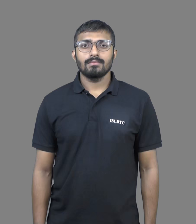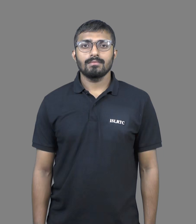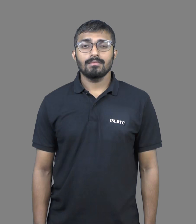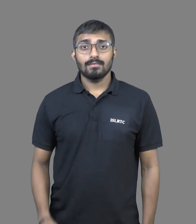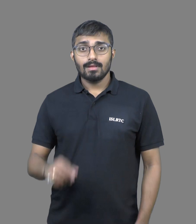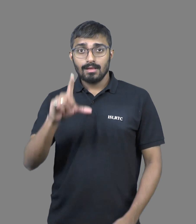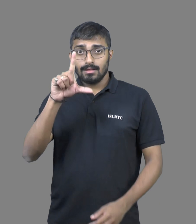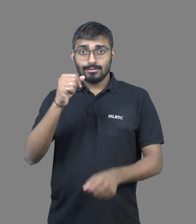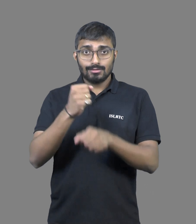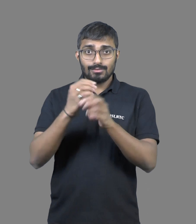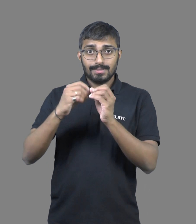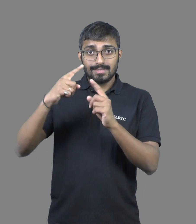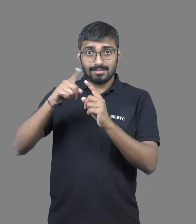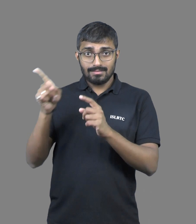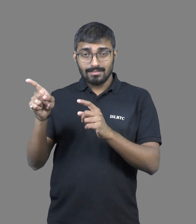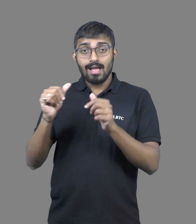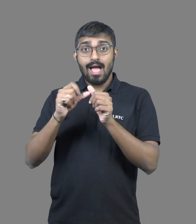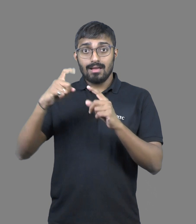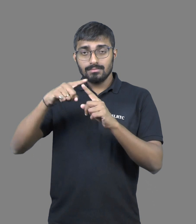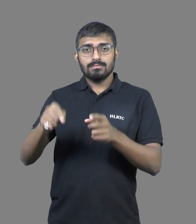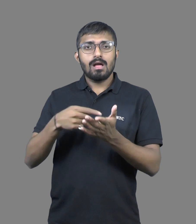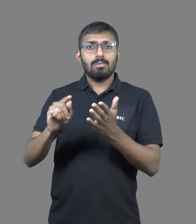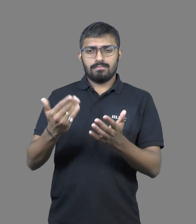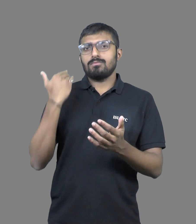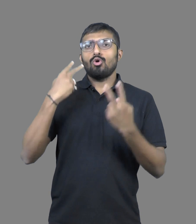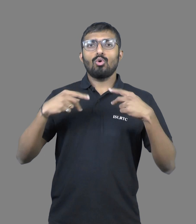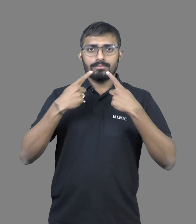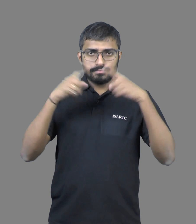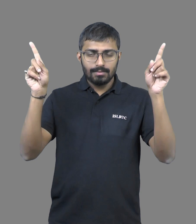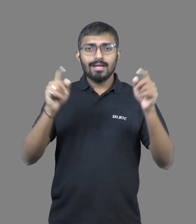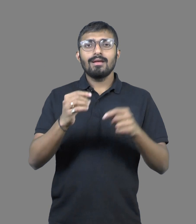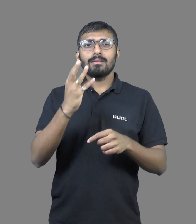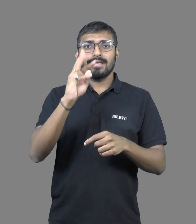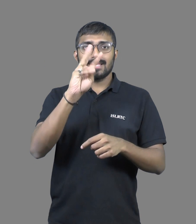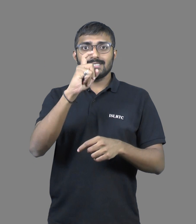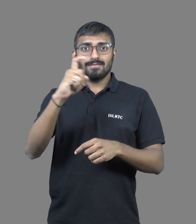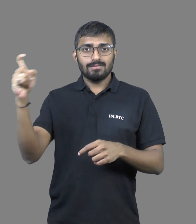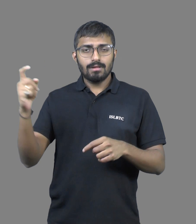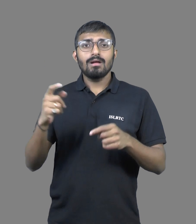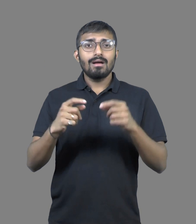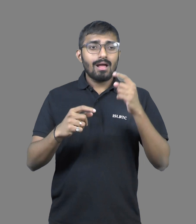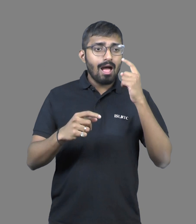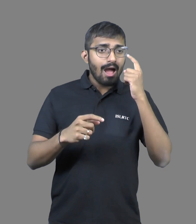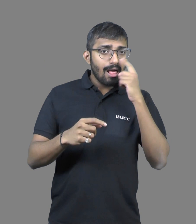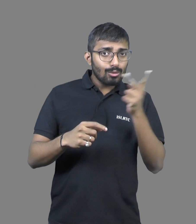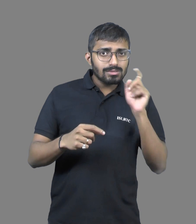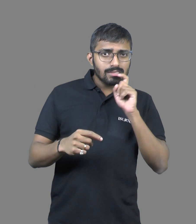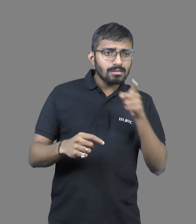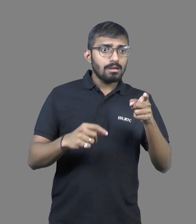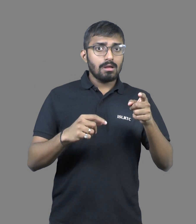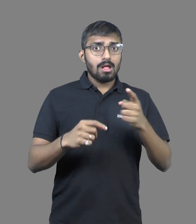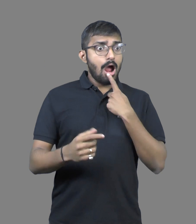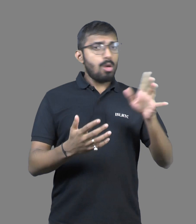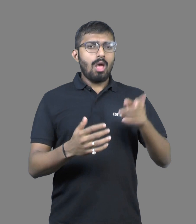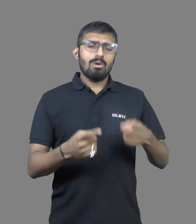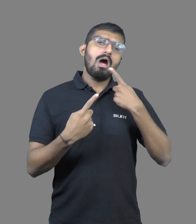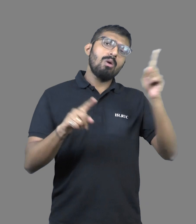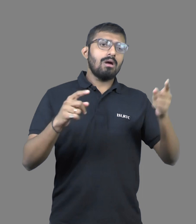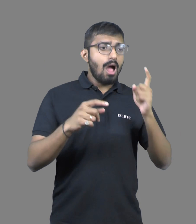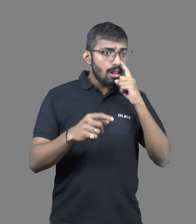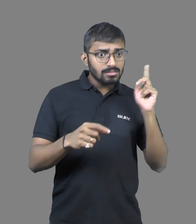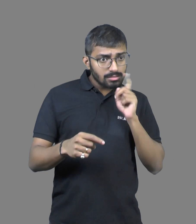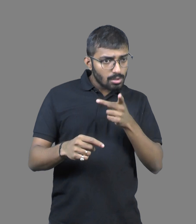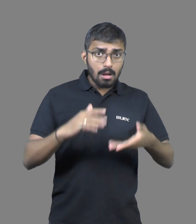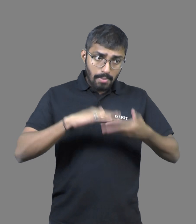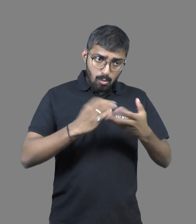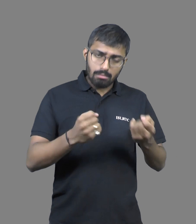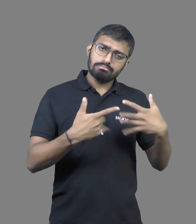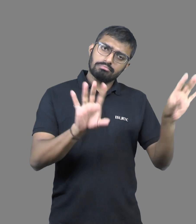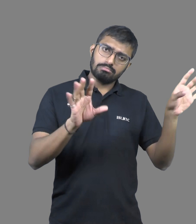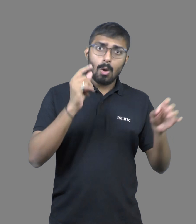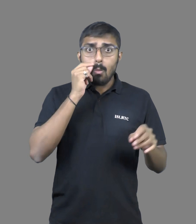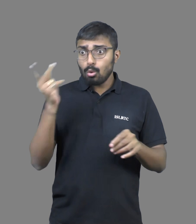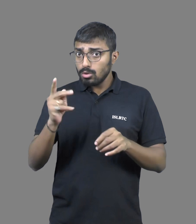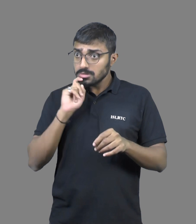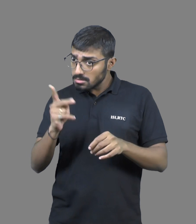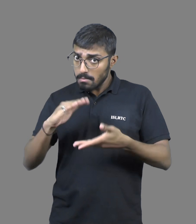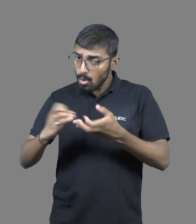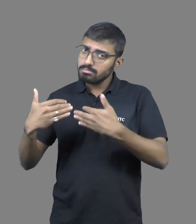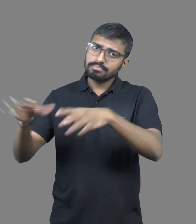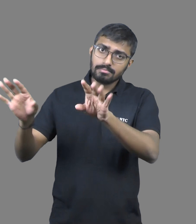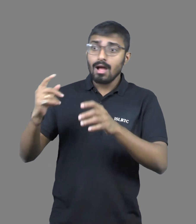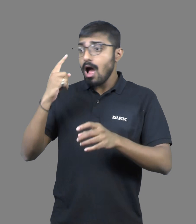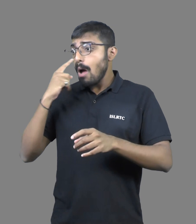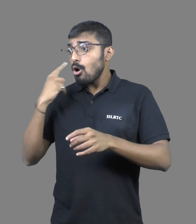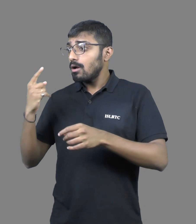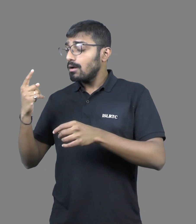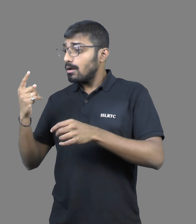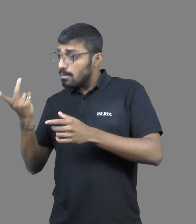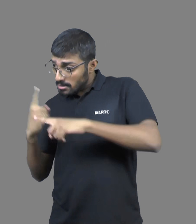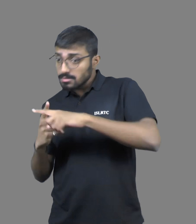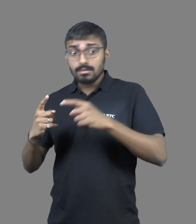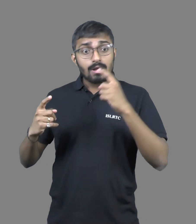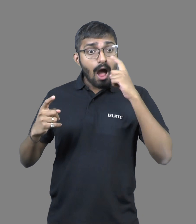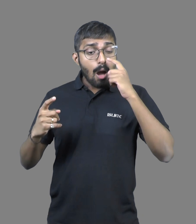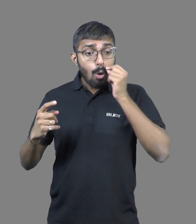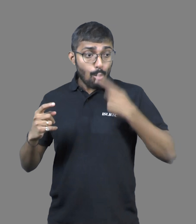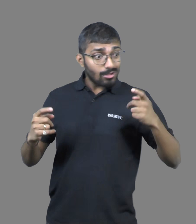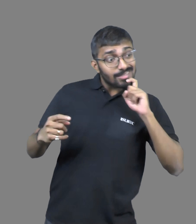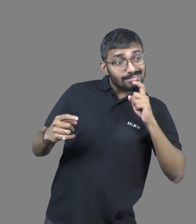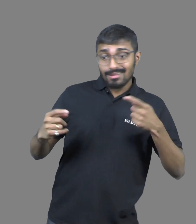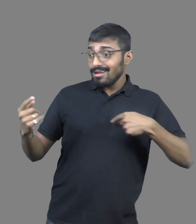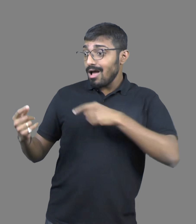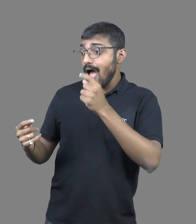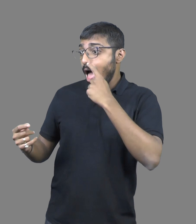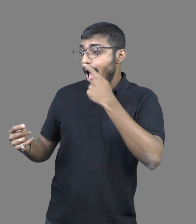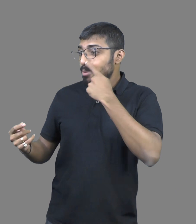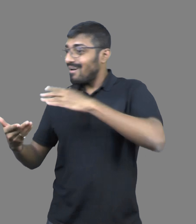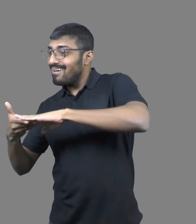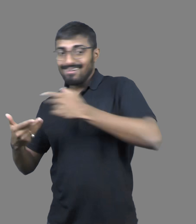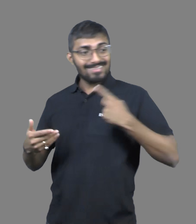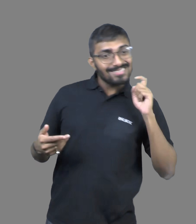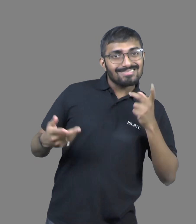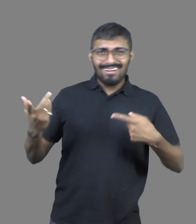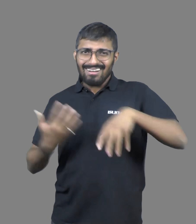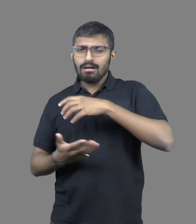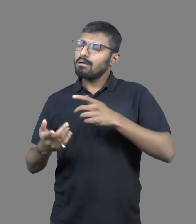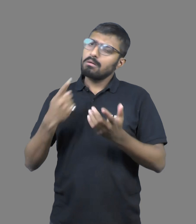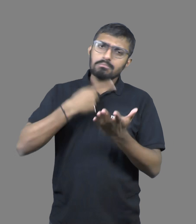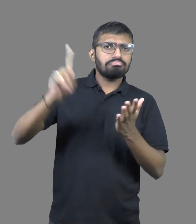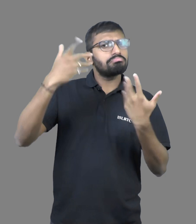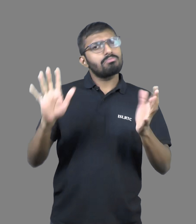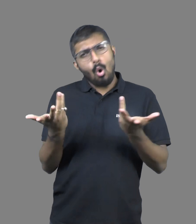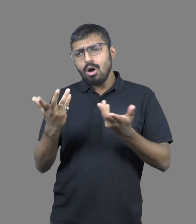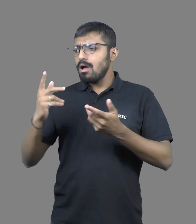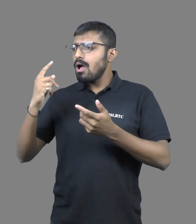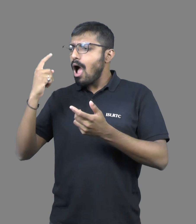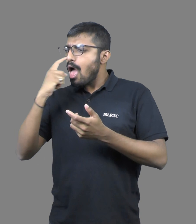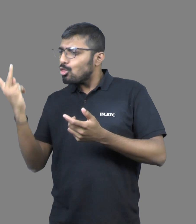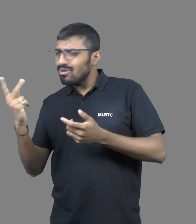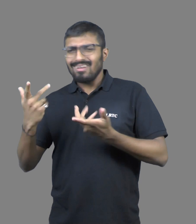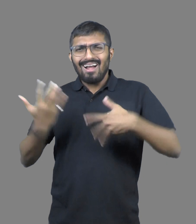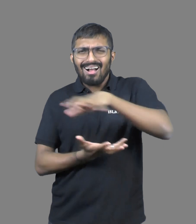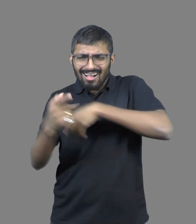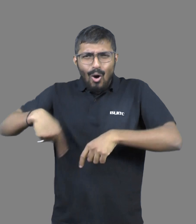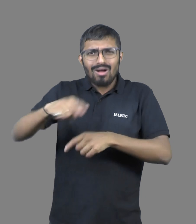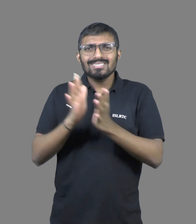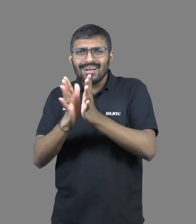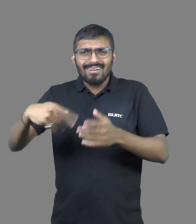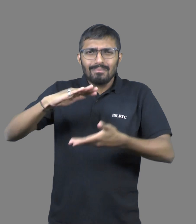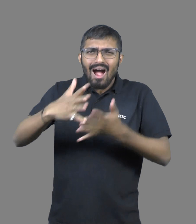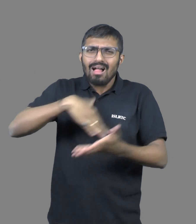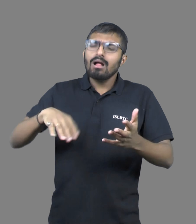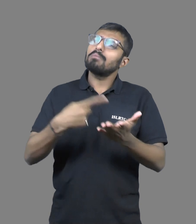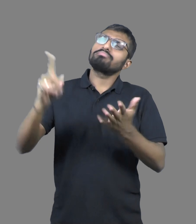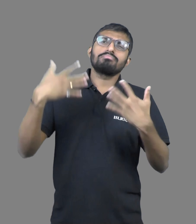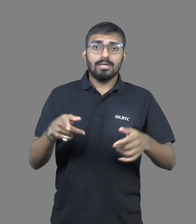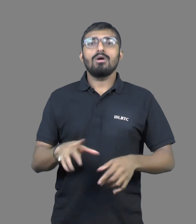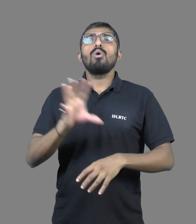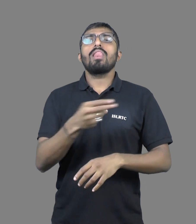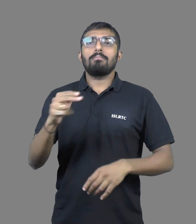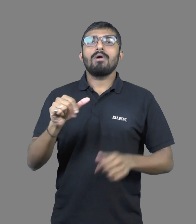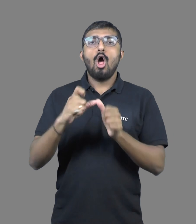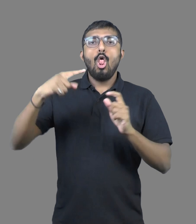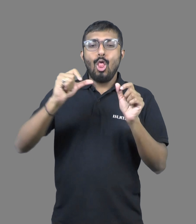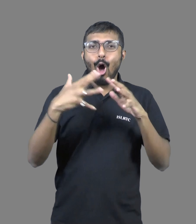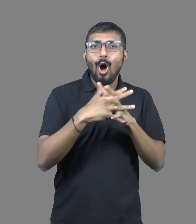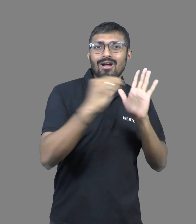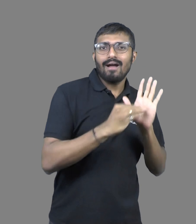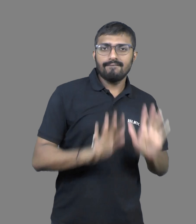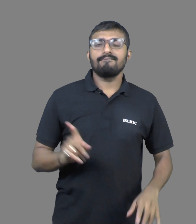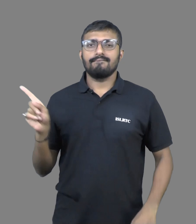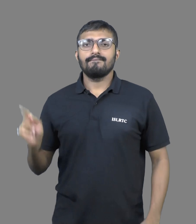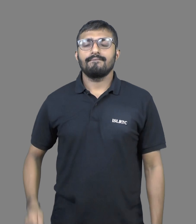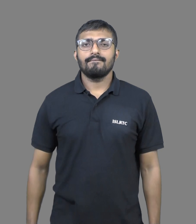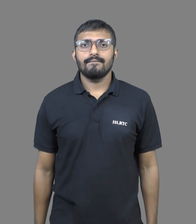Section 377 of IPC